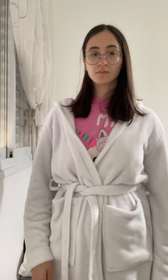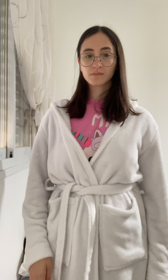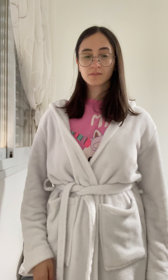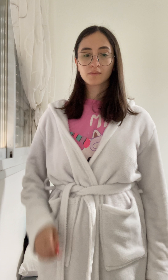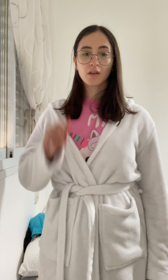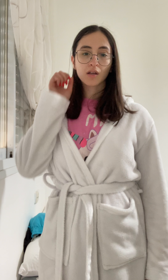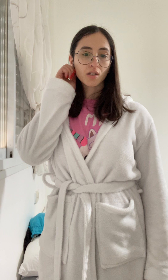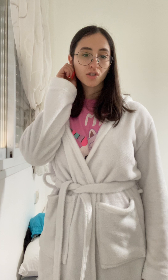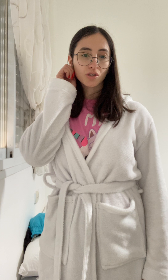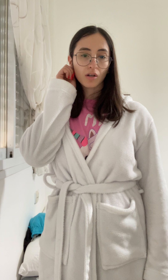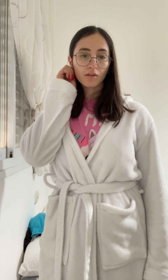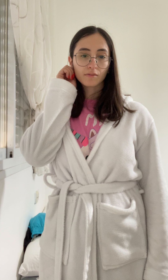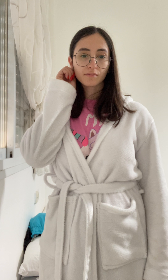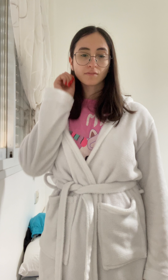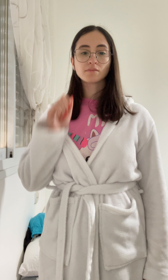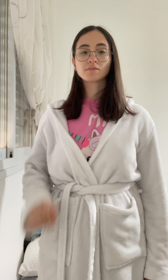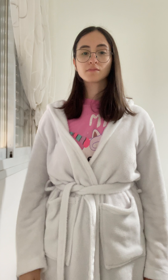אישה